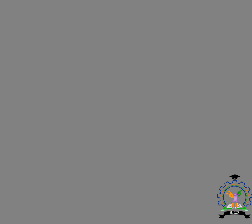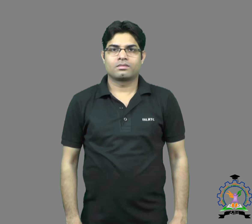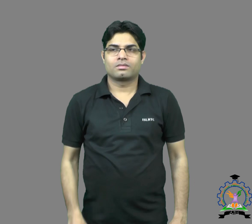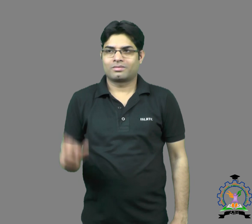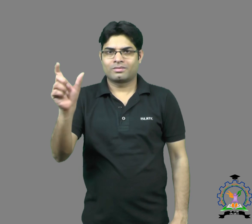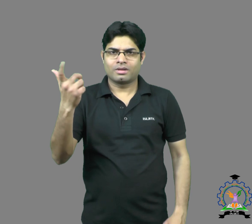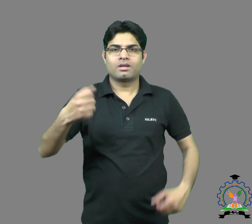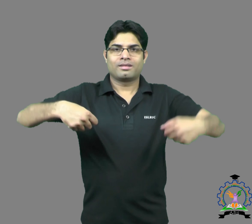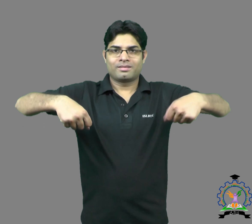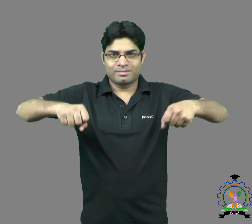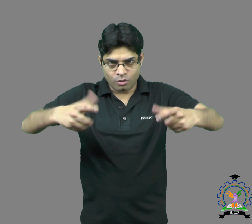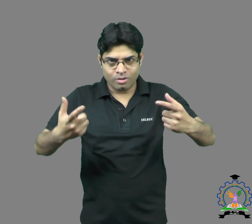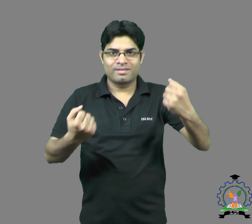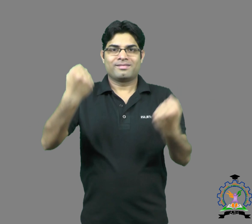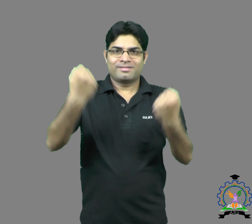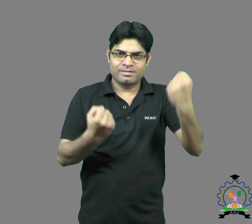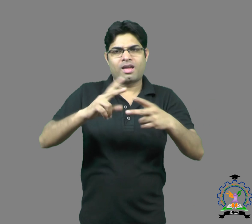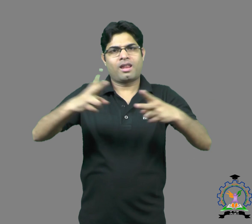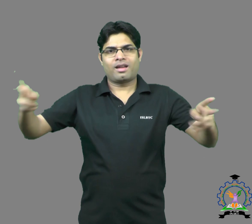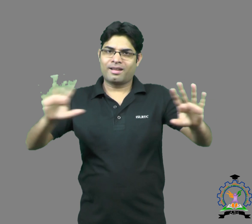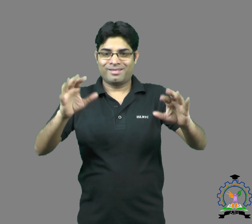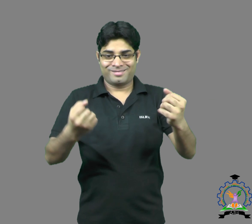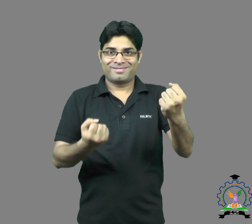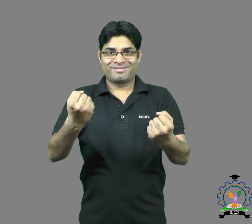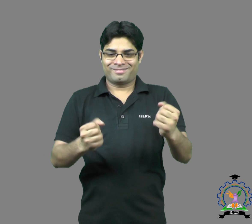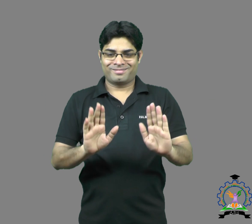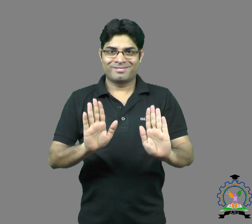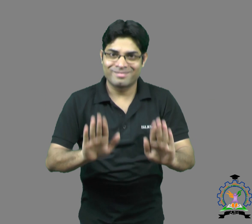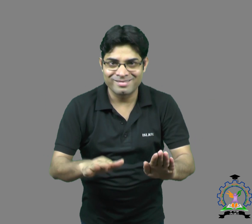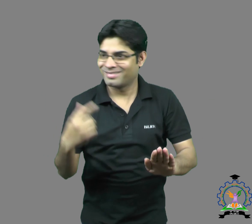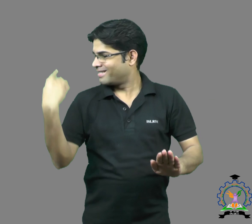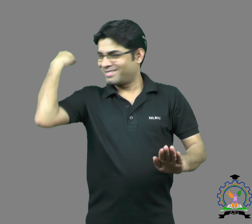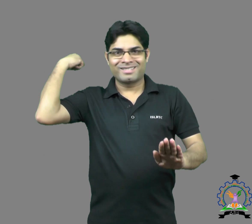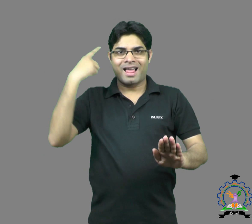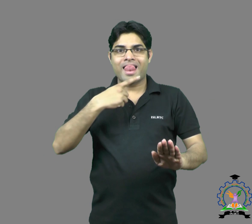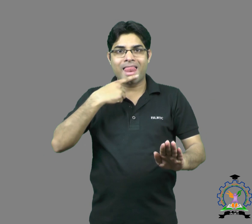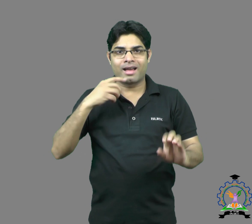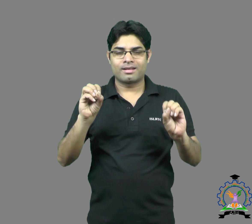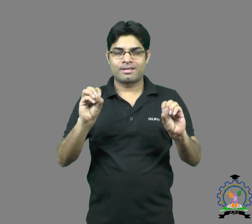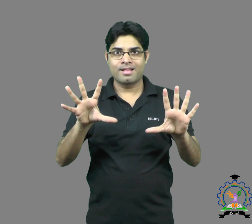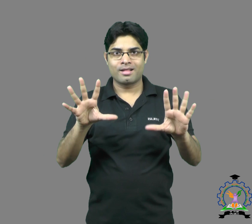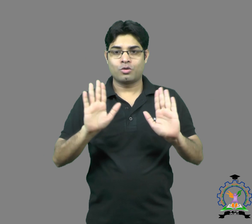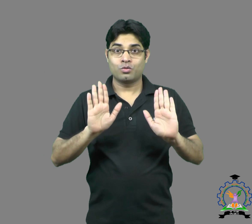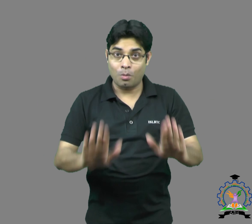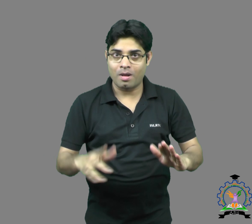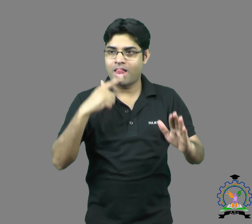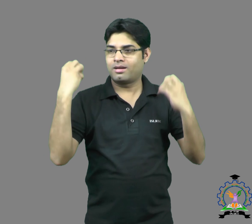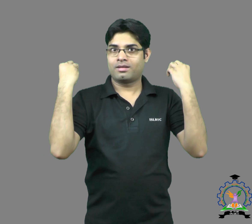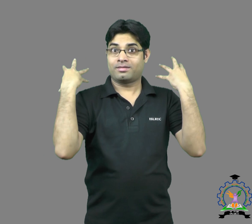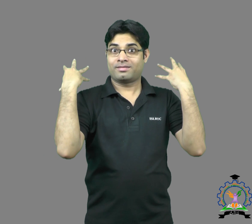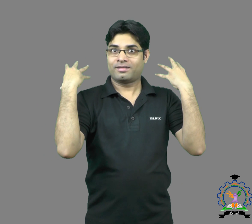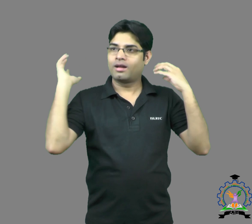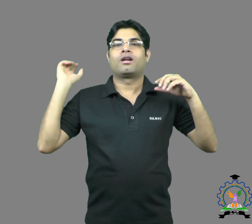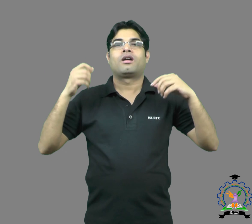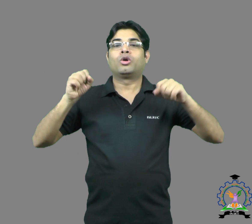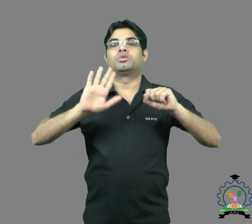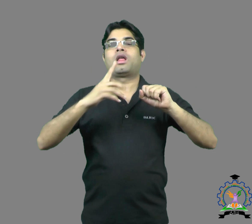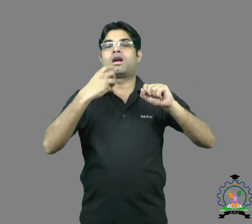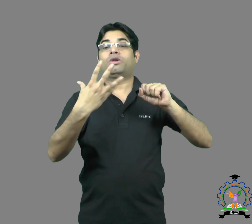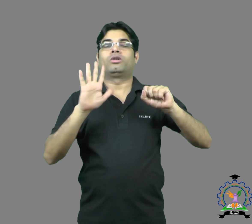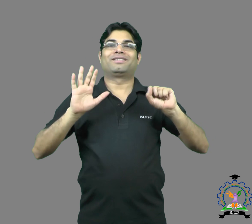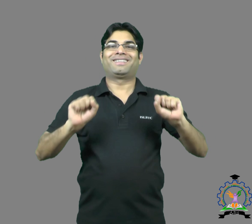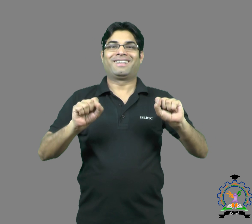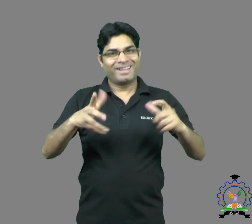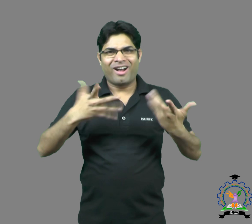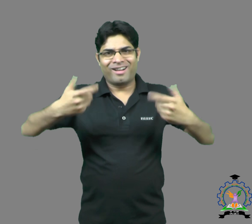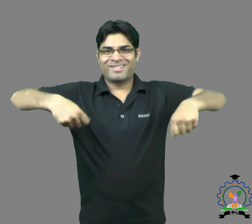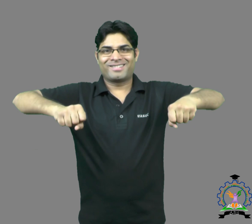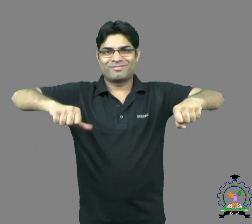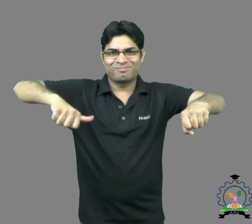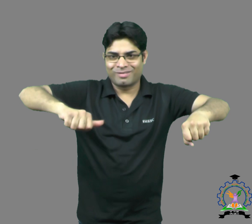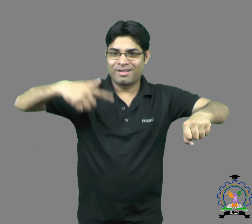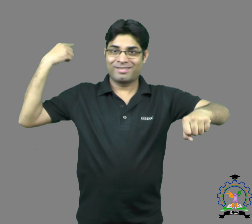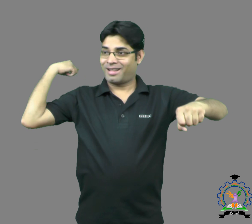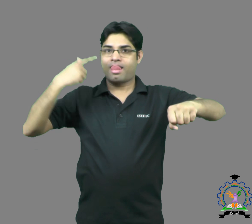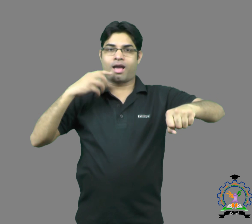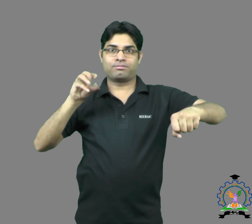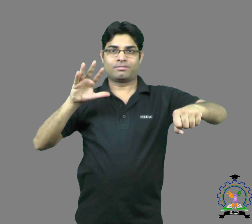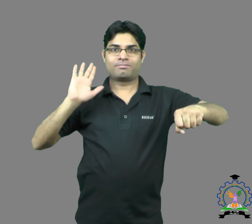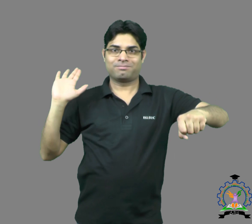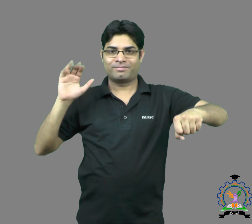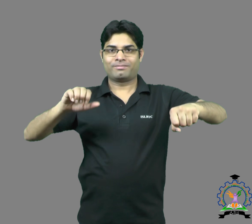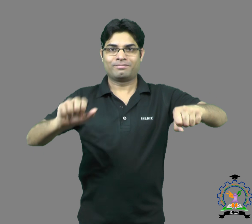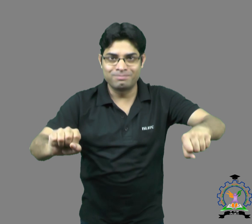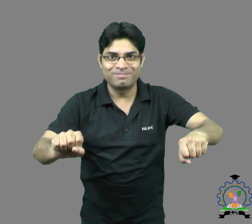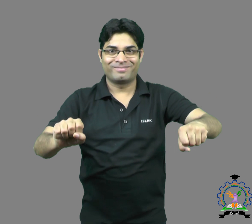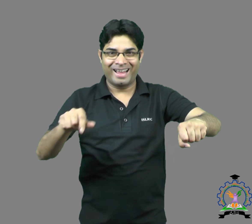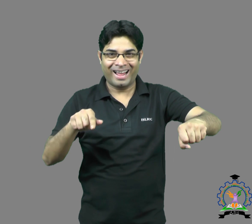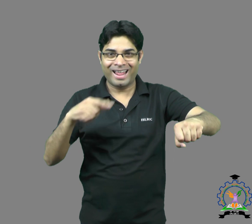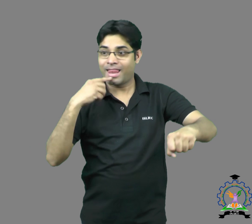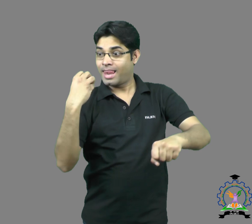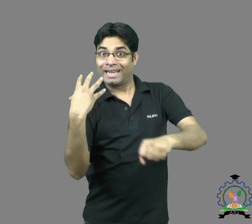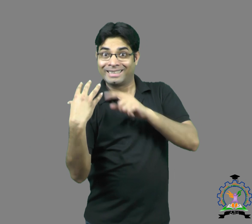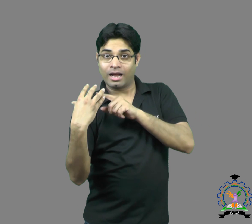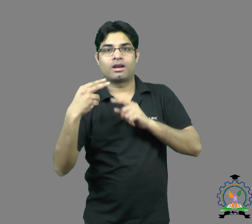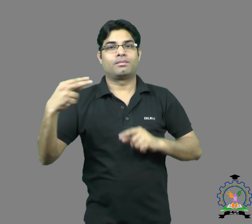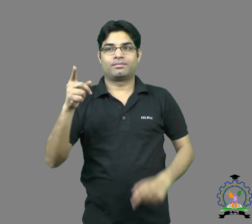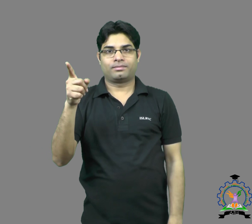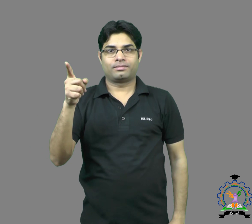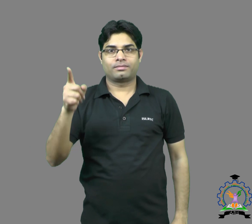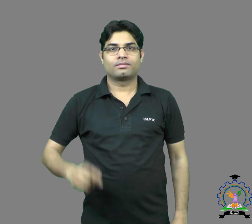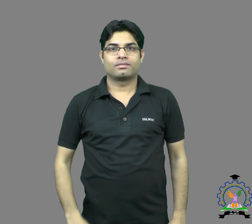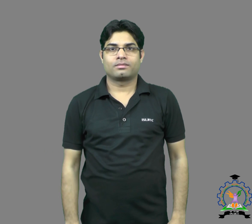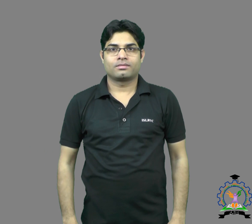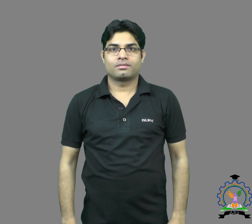Brake Light